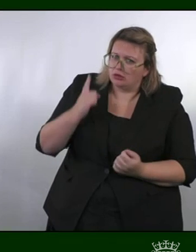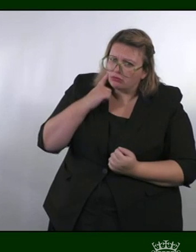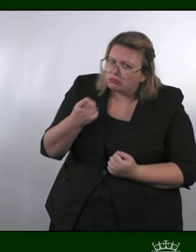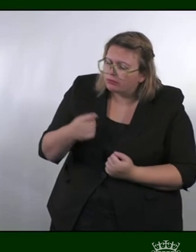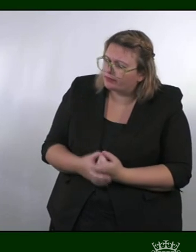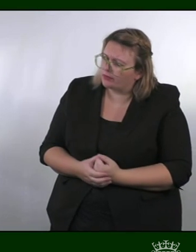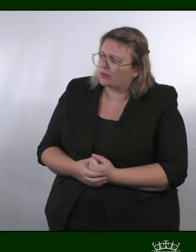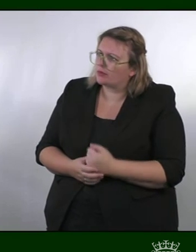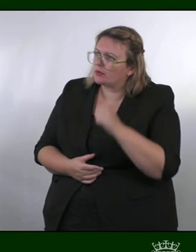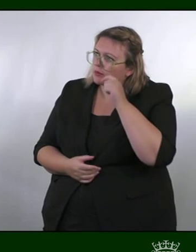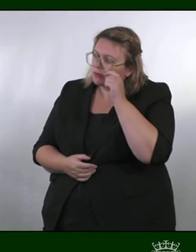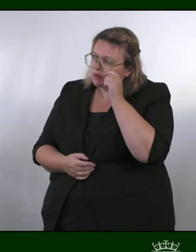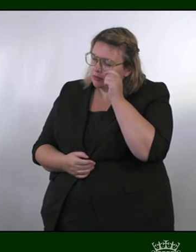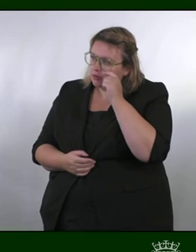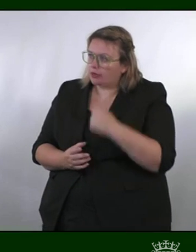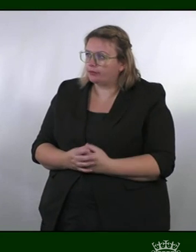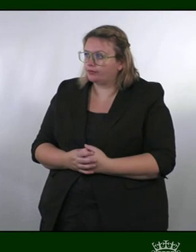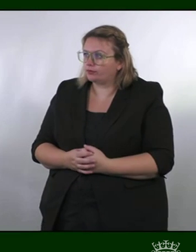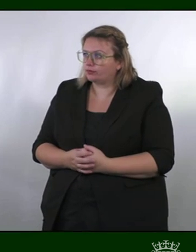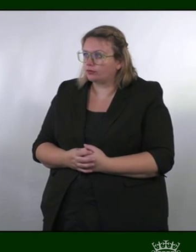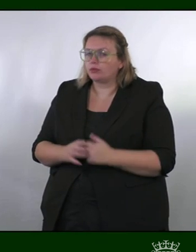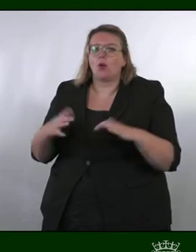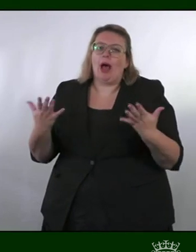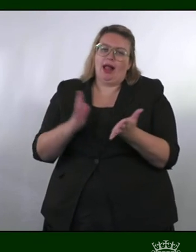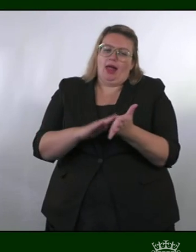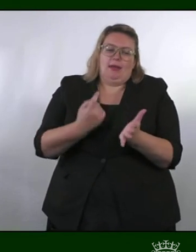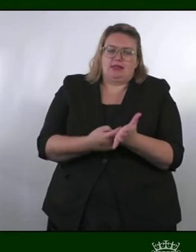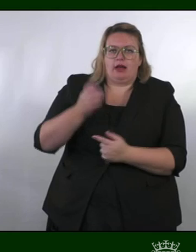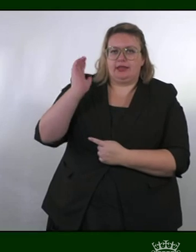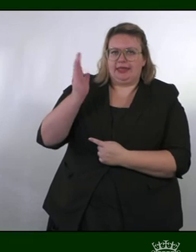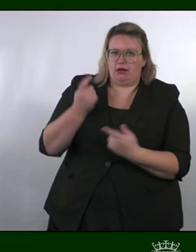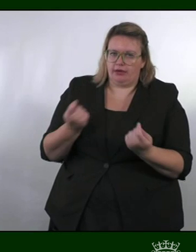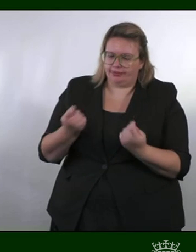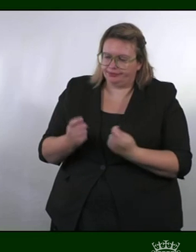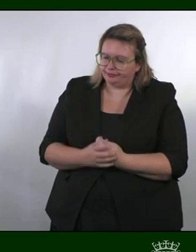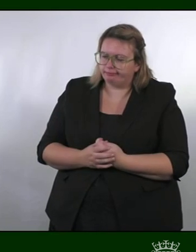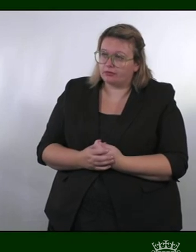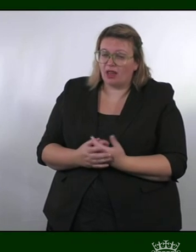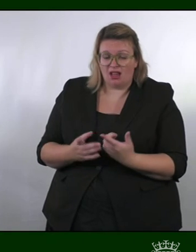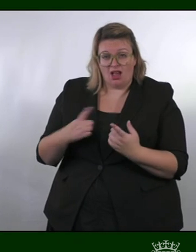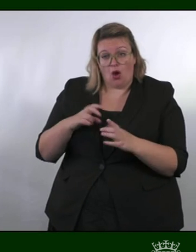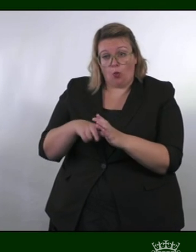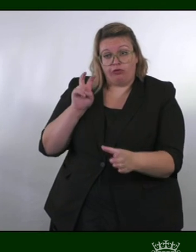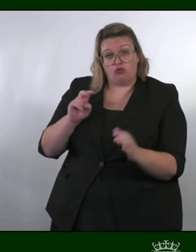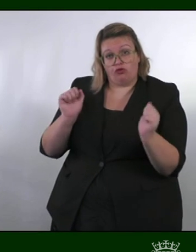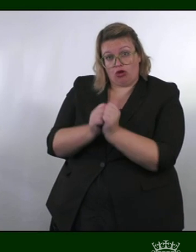Whatever the effect of the withdrawal agreement, I can certainly assure my hon.